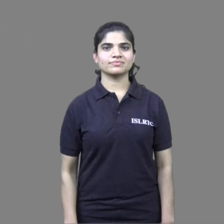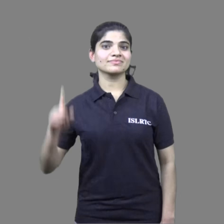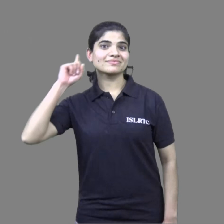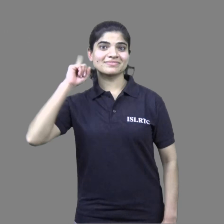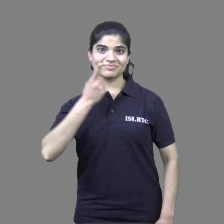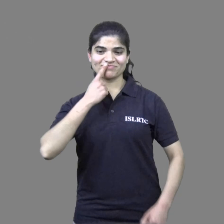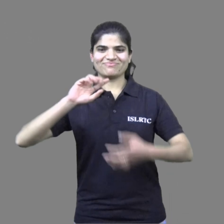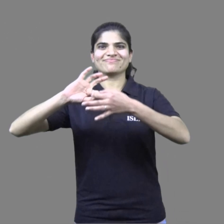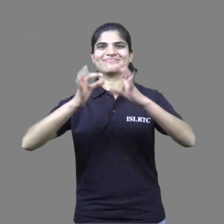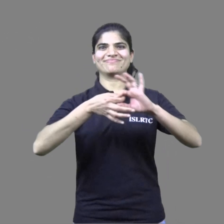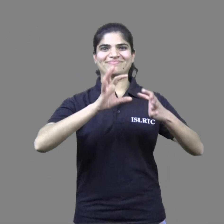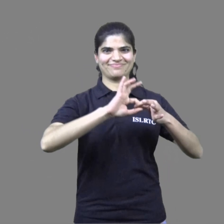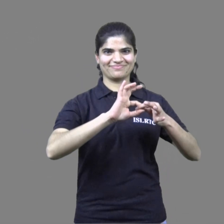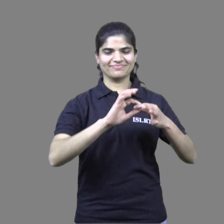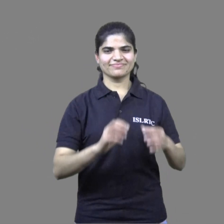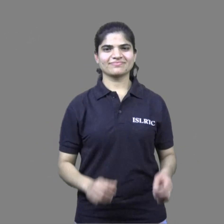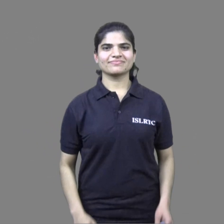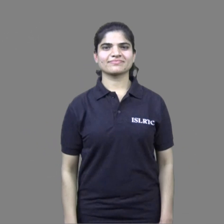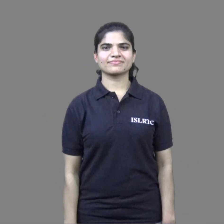Deaflympics